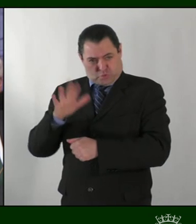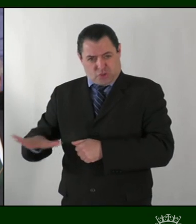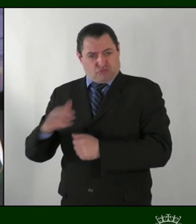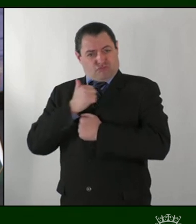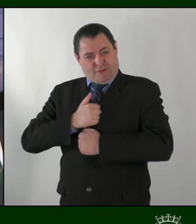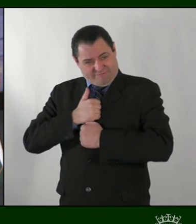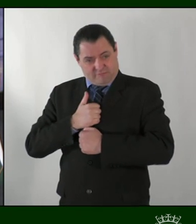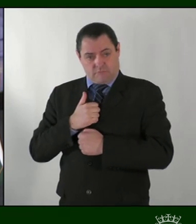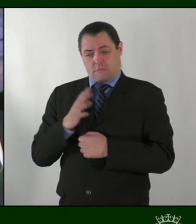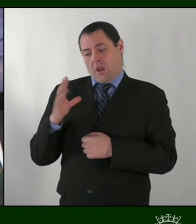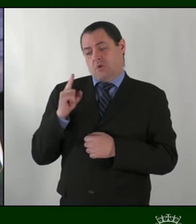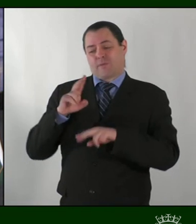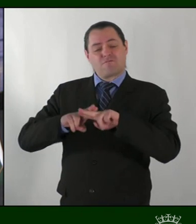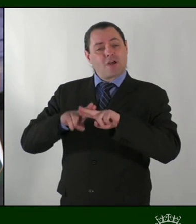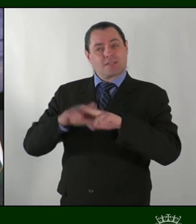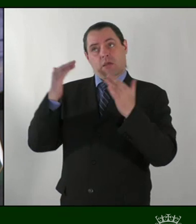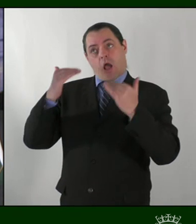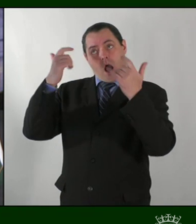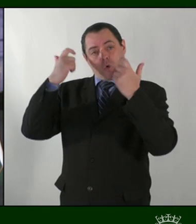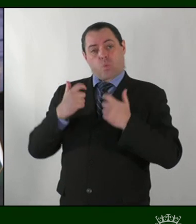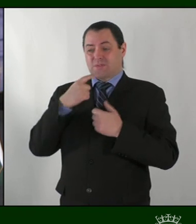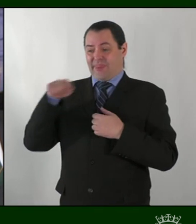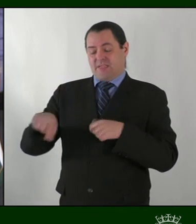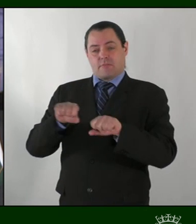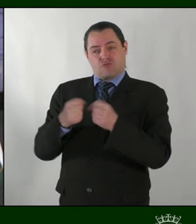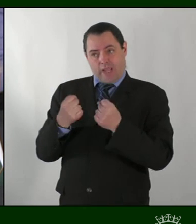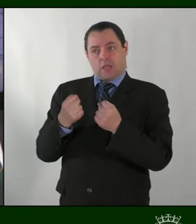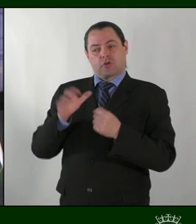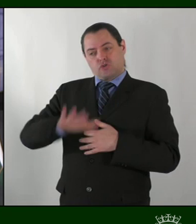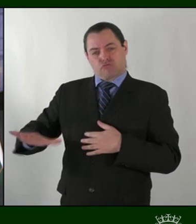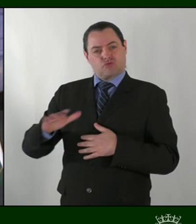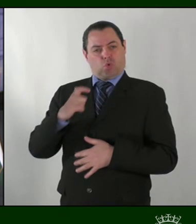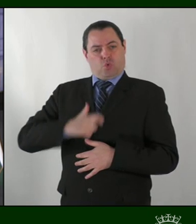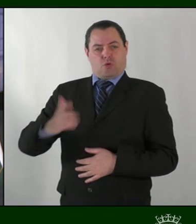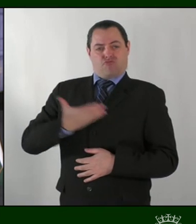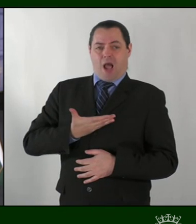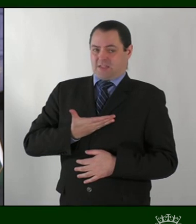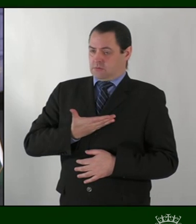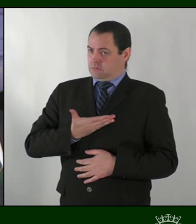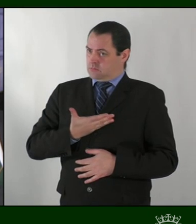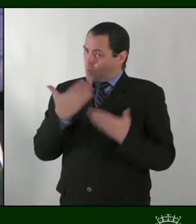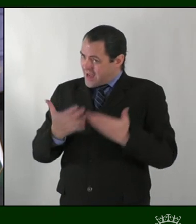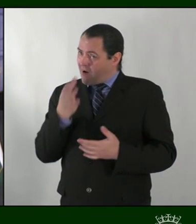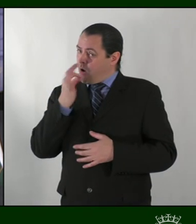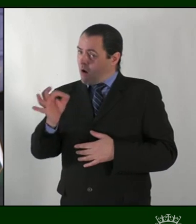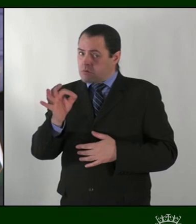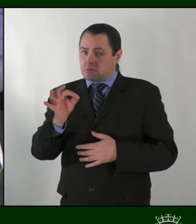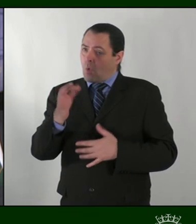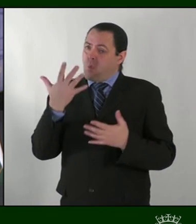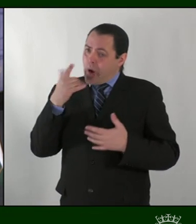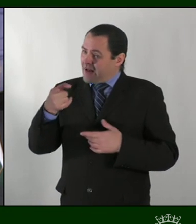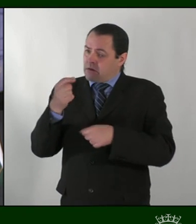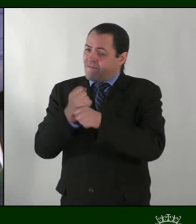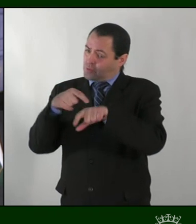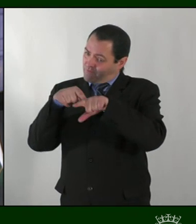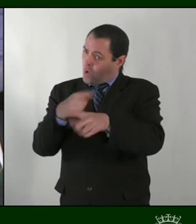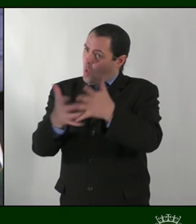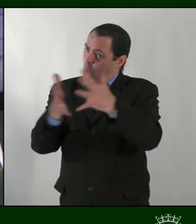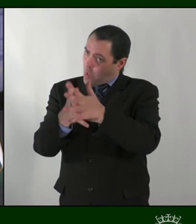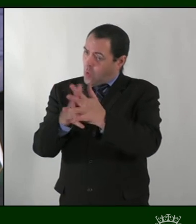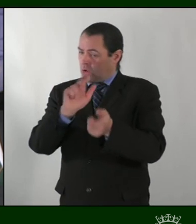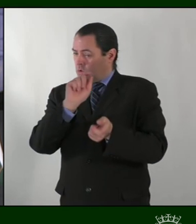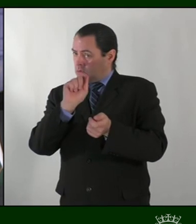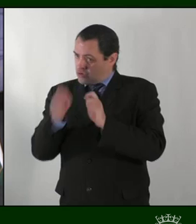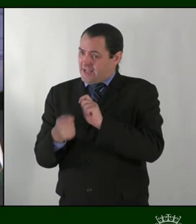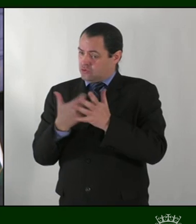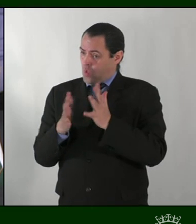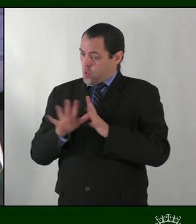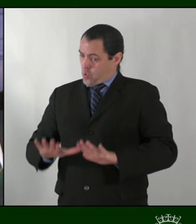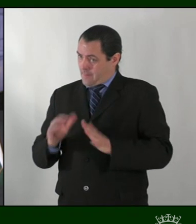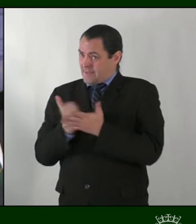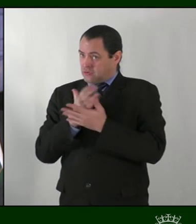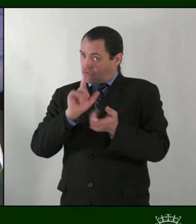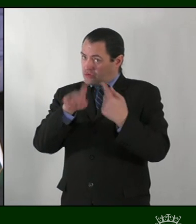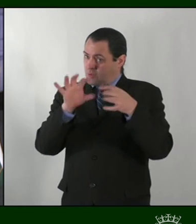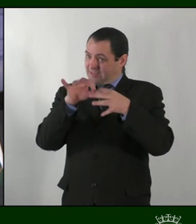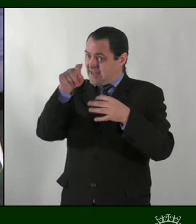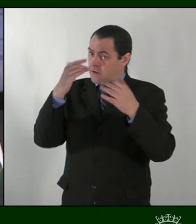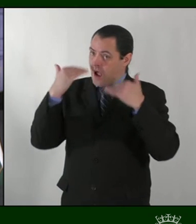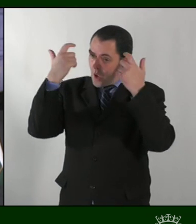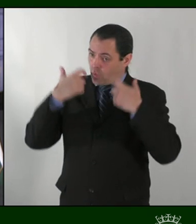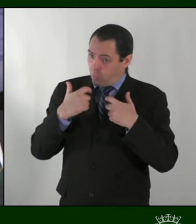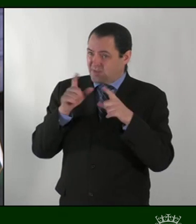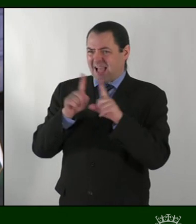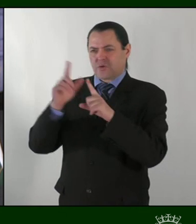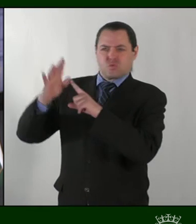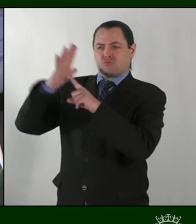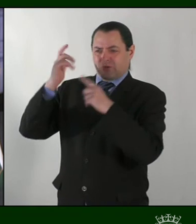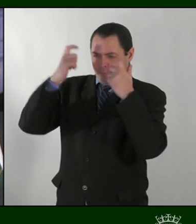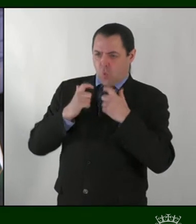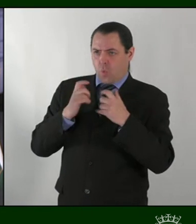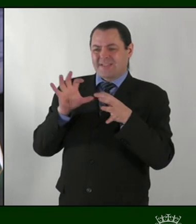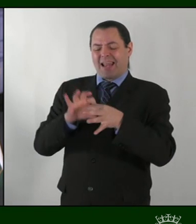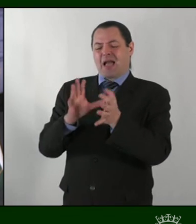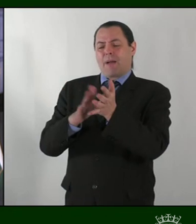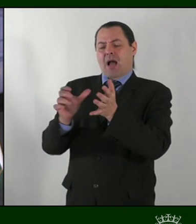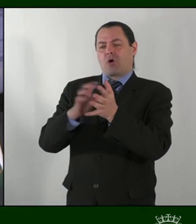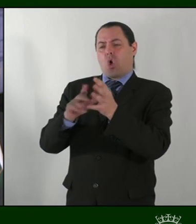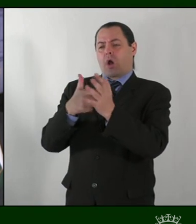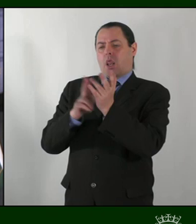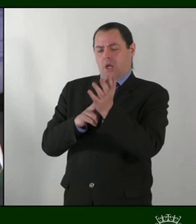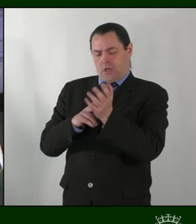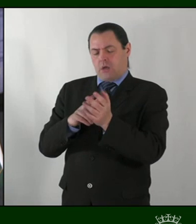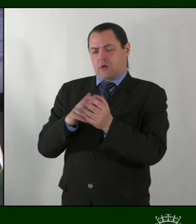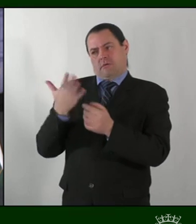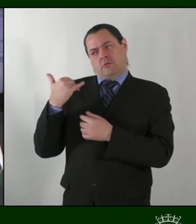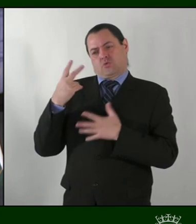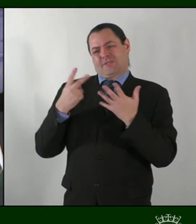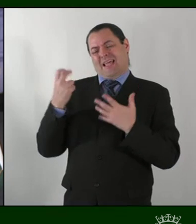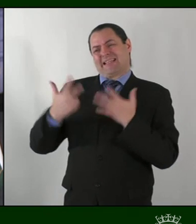The High Court ruled last Friday that this breached the children’s human rights, so when will the Government obey the rule of law and legislate to respond both to that ruling and to the similar ruling by the Supreme Court in the McLaughlin case in 2018?